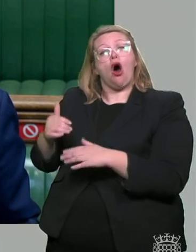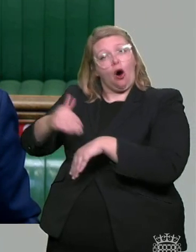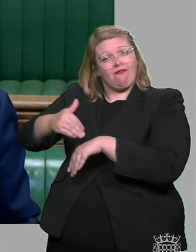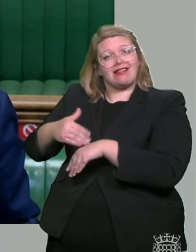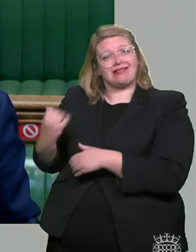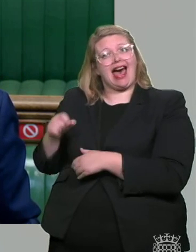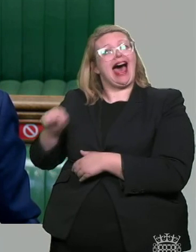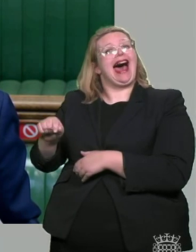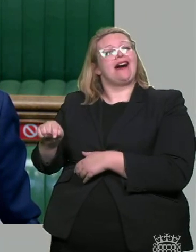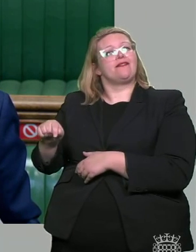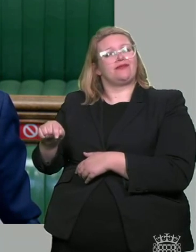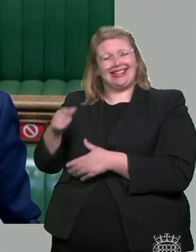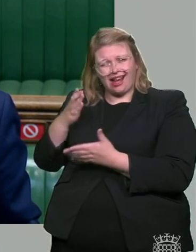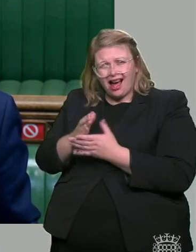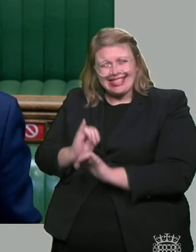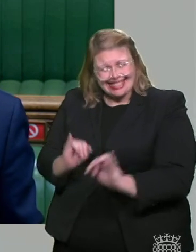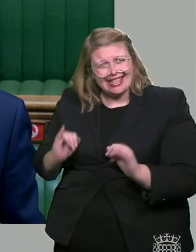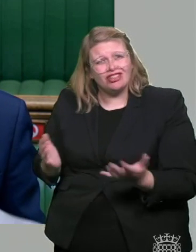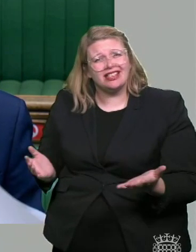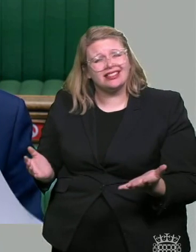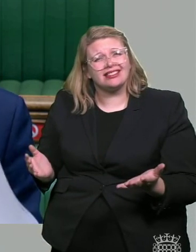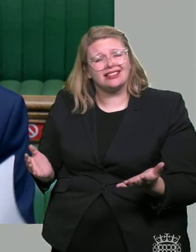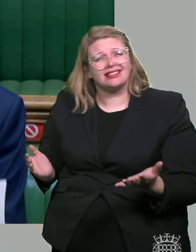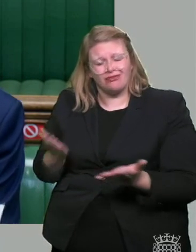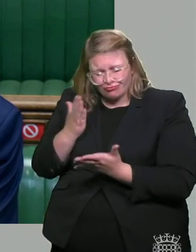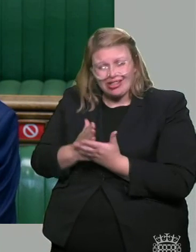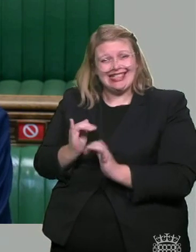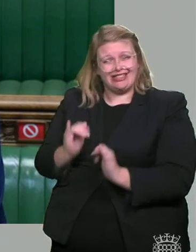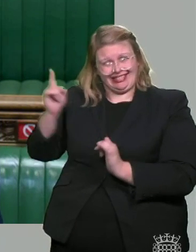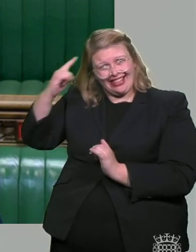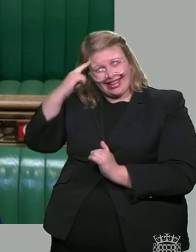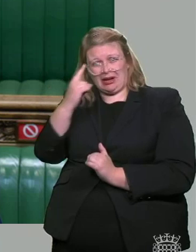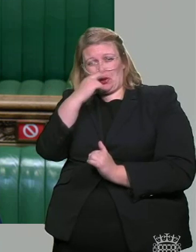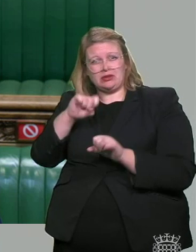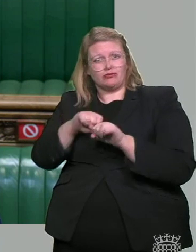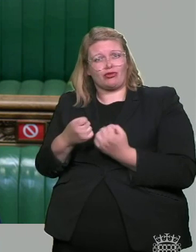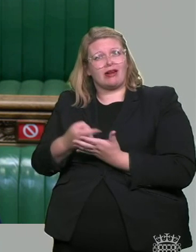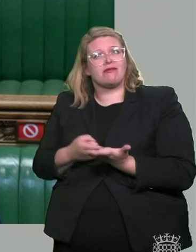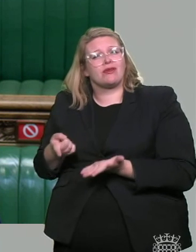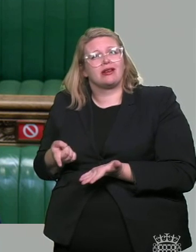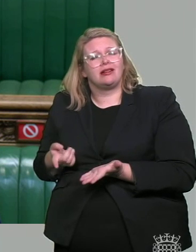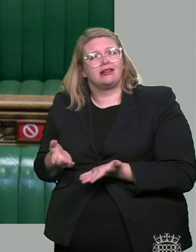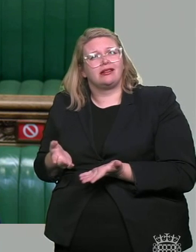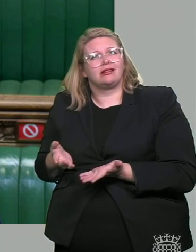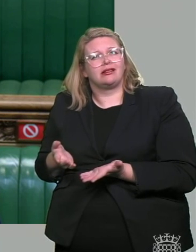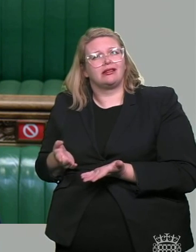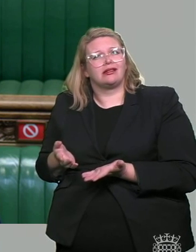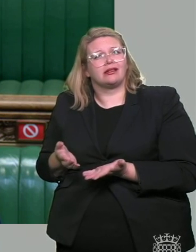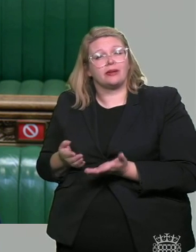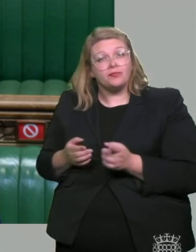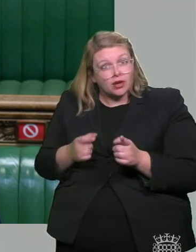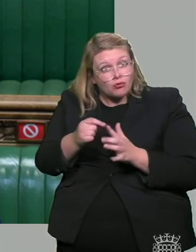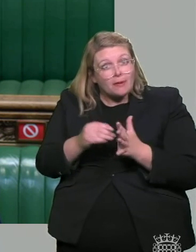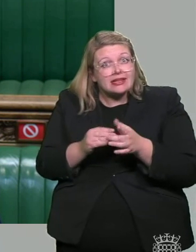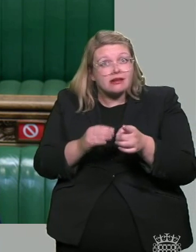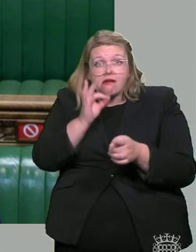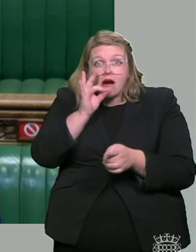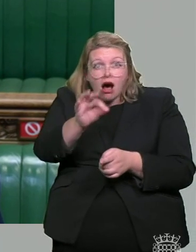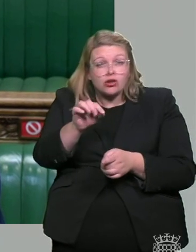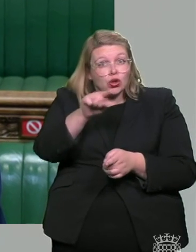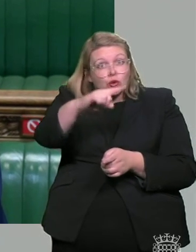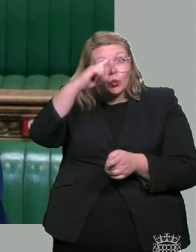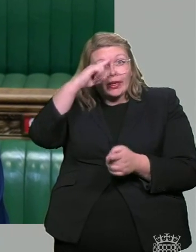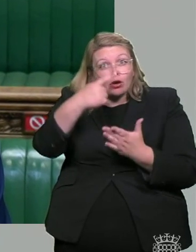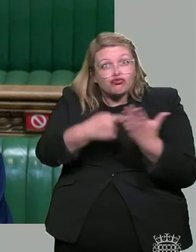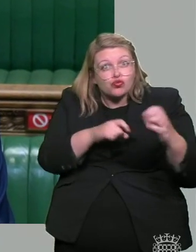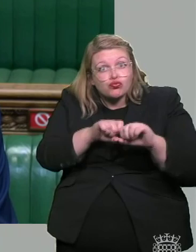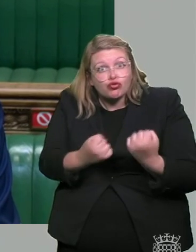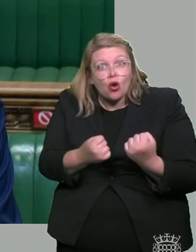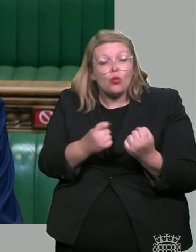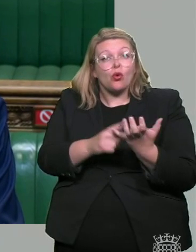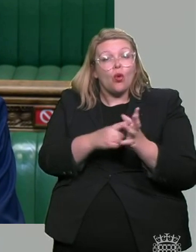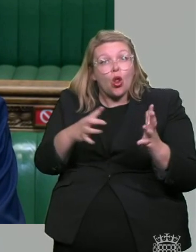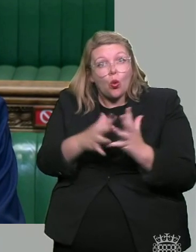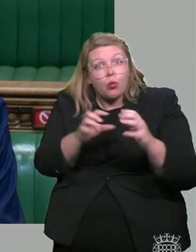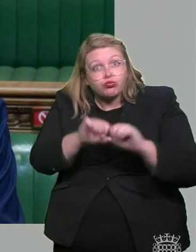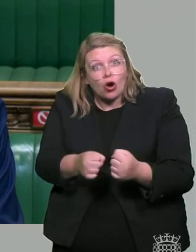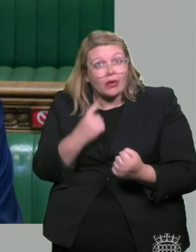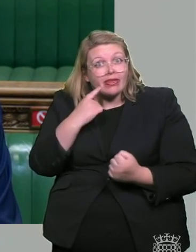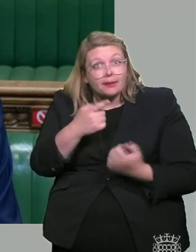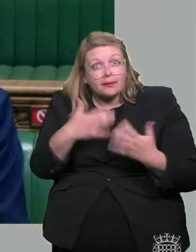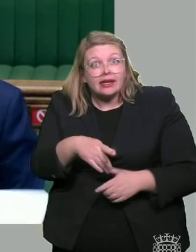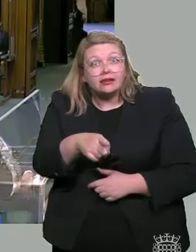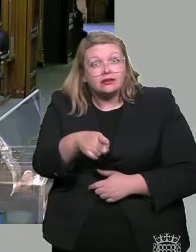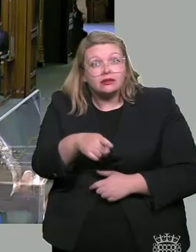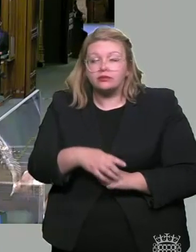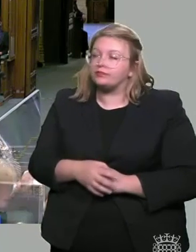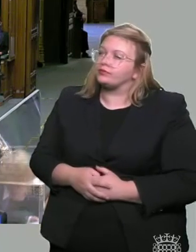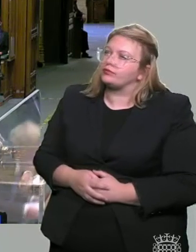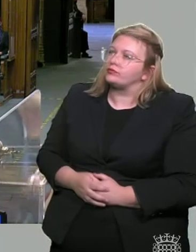That is incredibly serious. Can the Prime Minister tell the House: does he believe that any rules or laws have been broken in relation to the refurbishment of the Prime Minister’s flat?